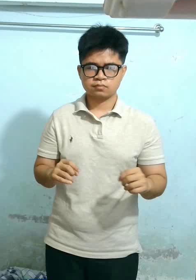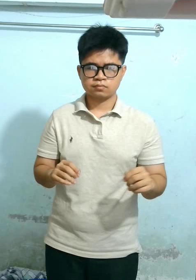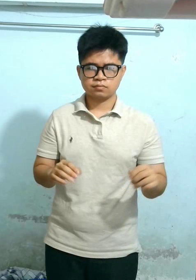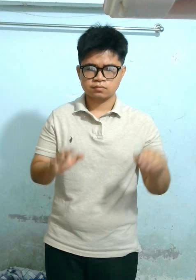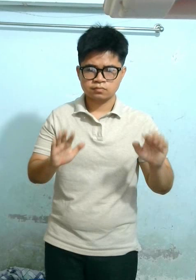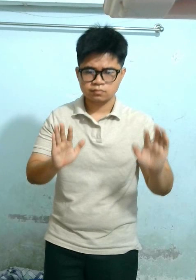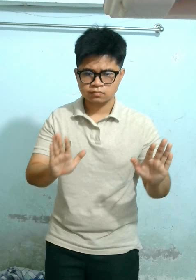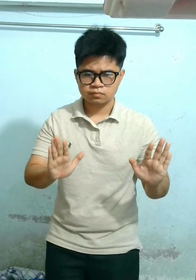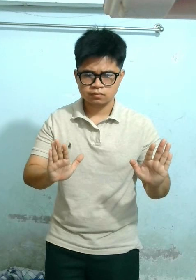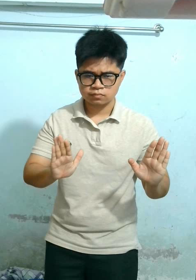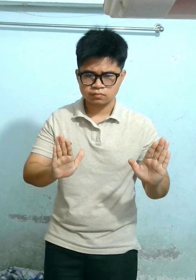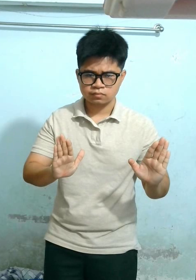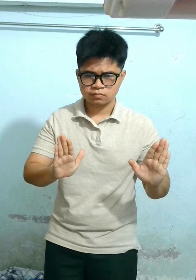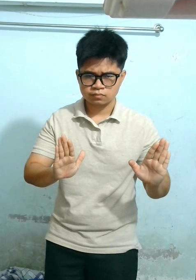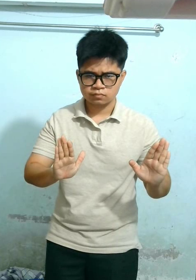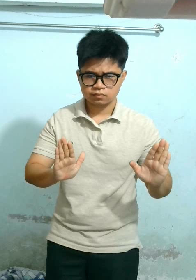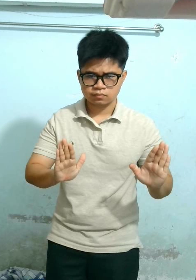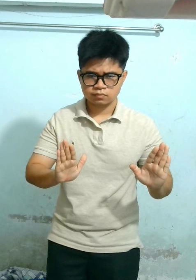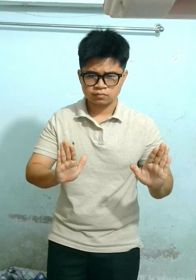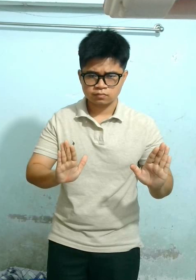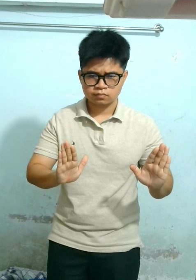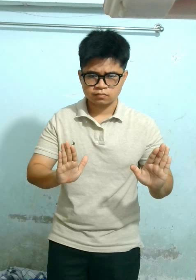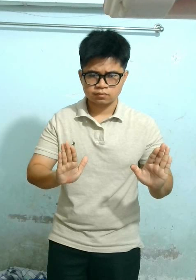dung lai